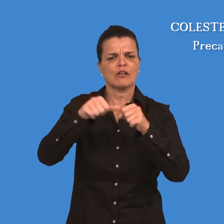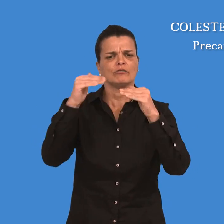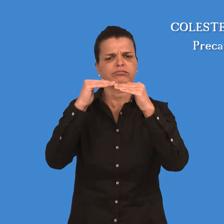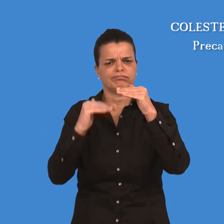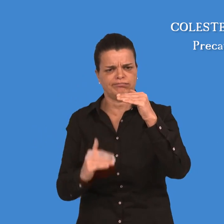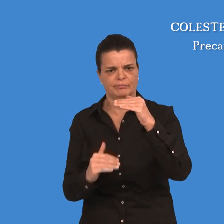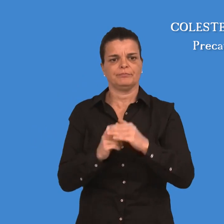inferior